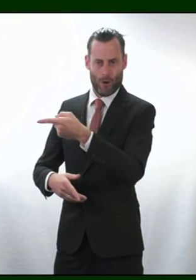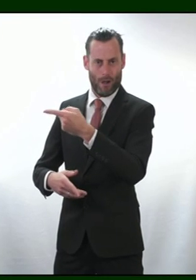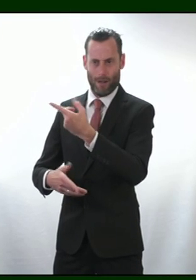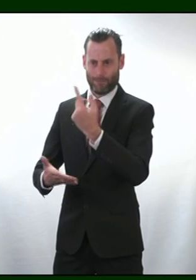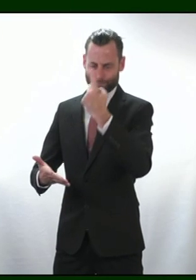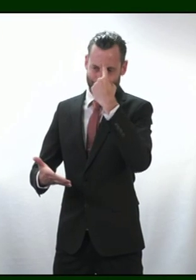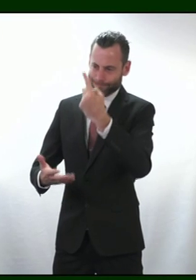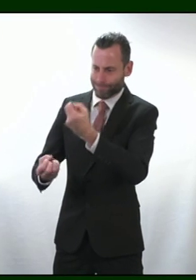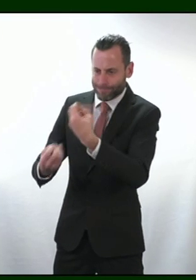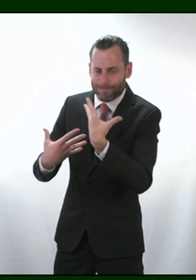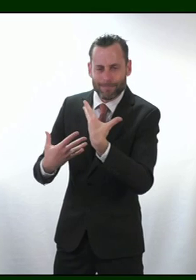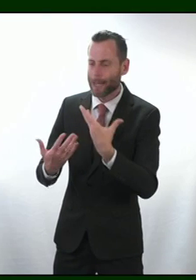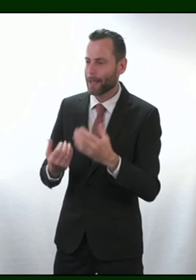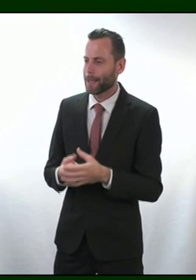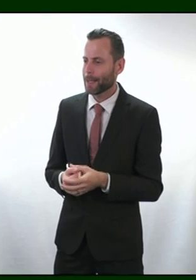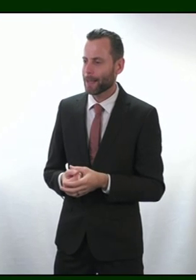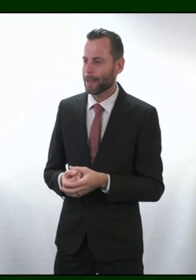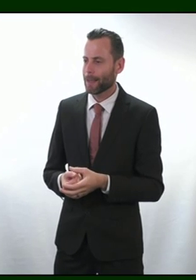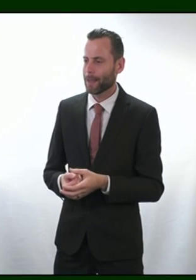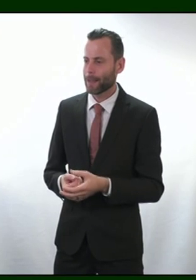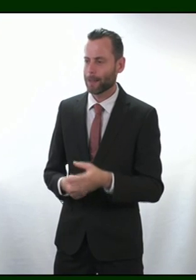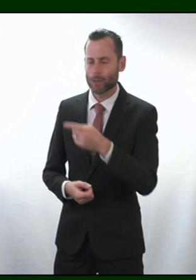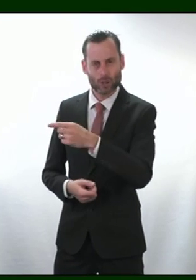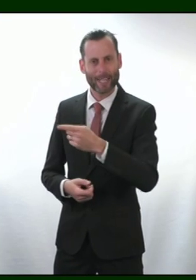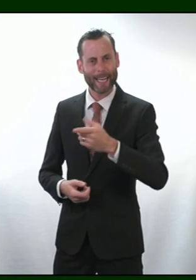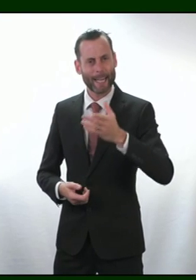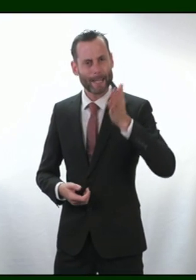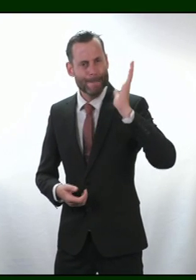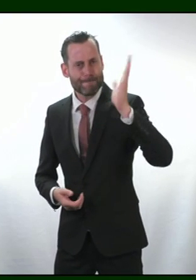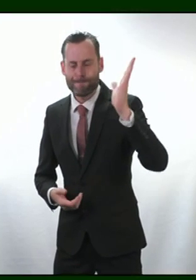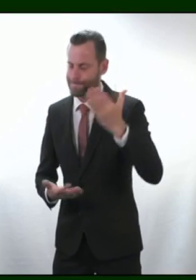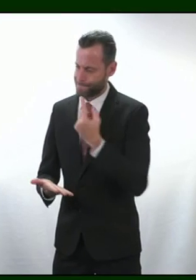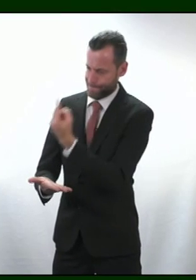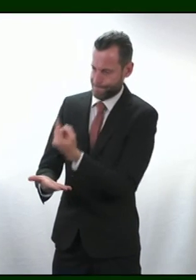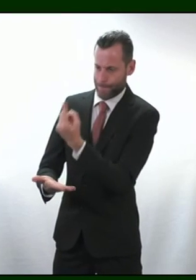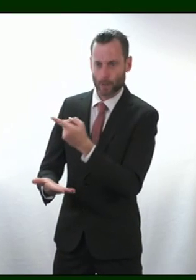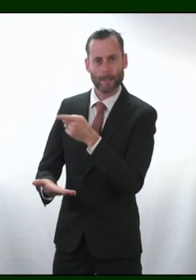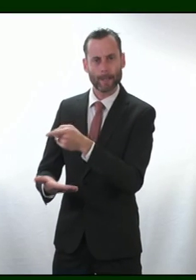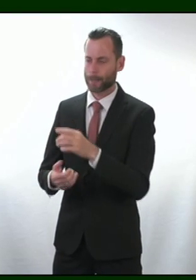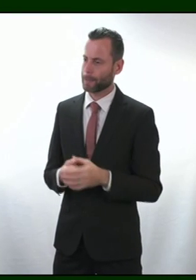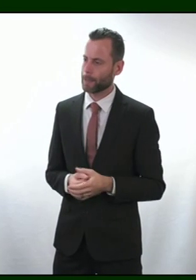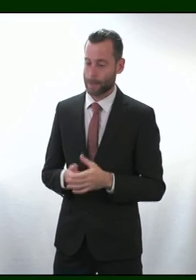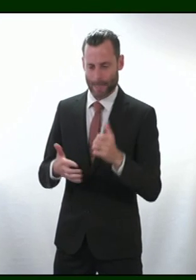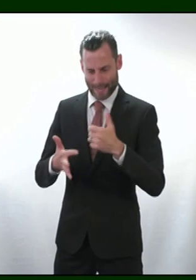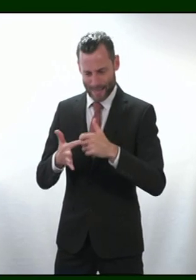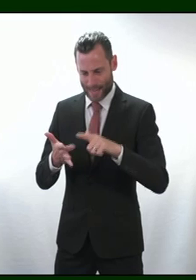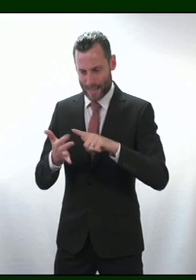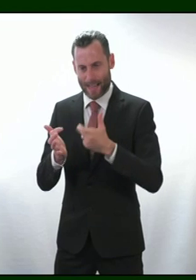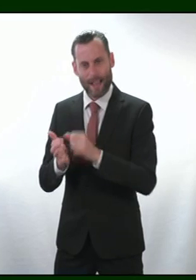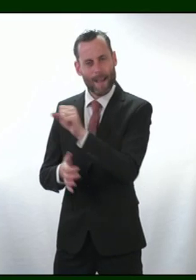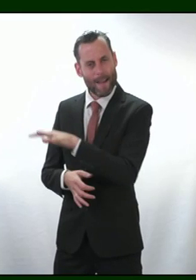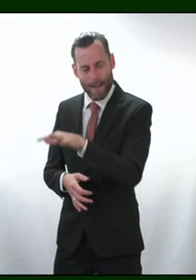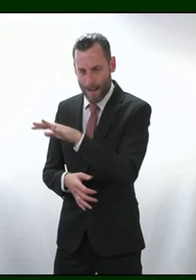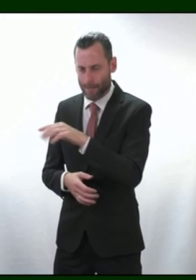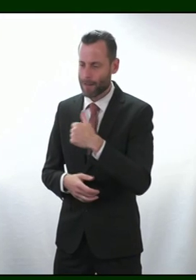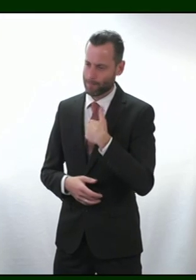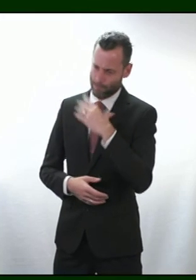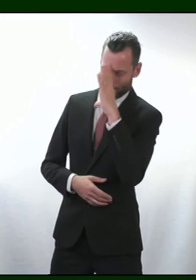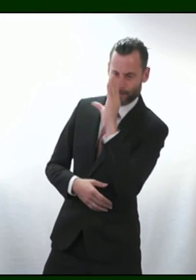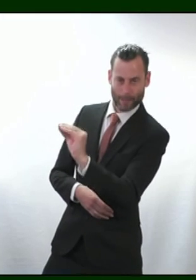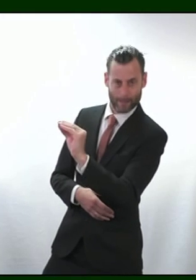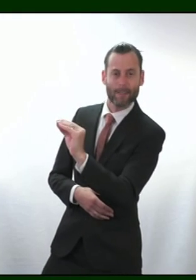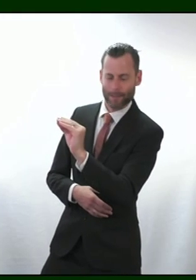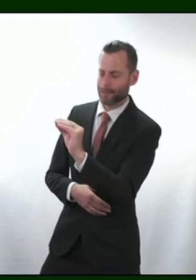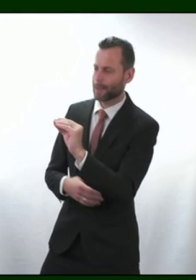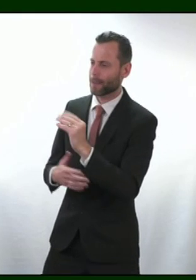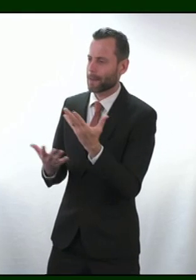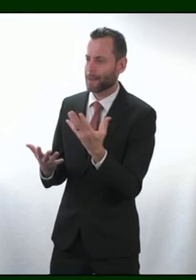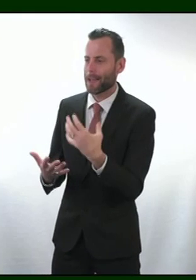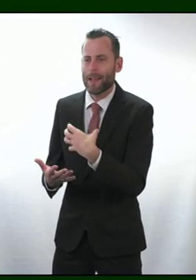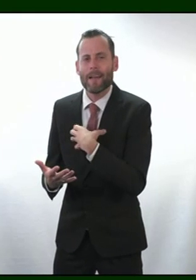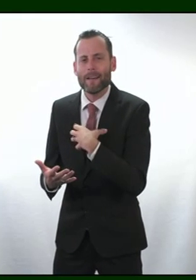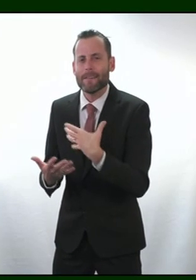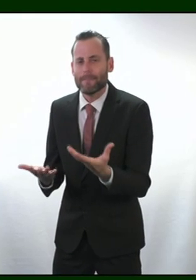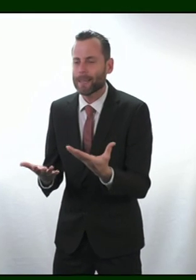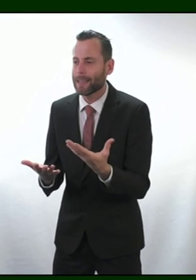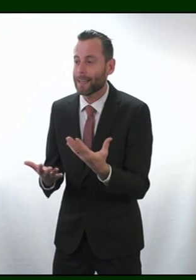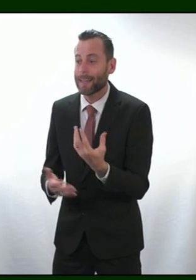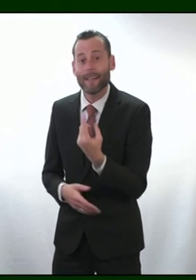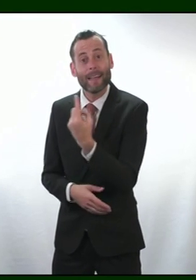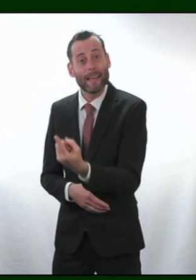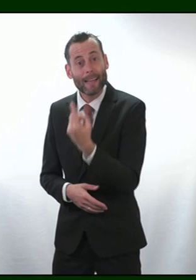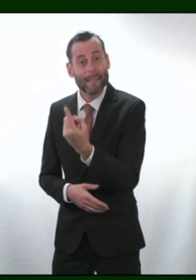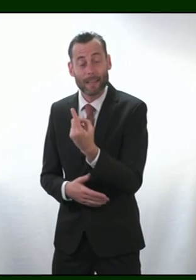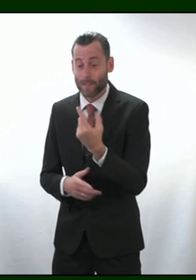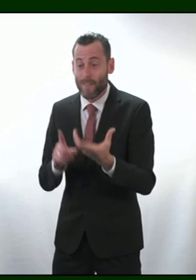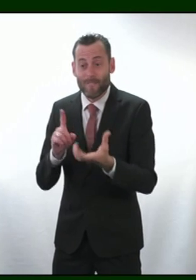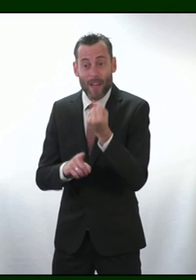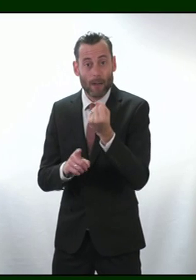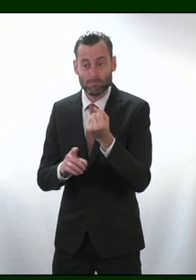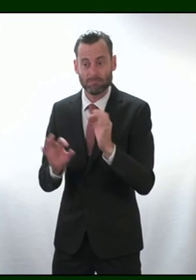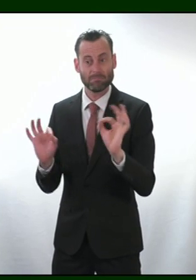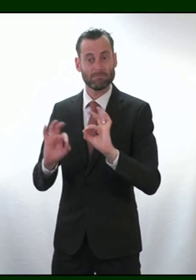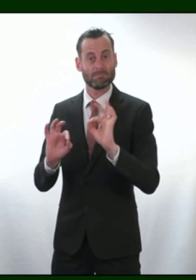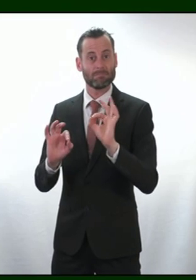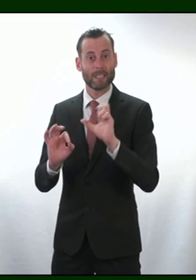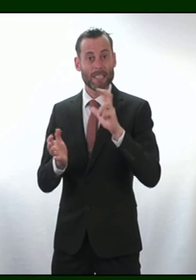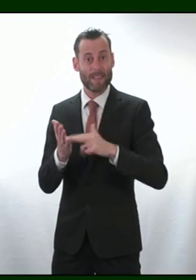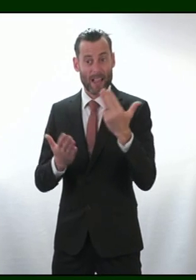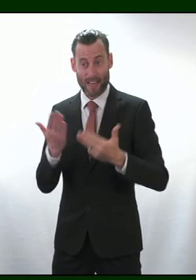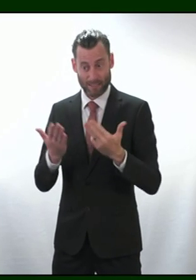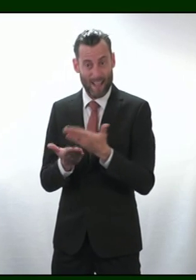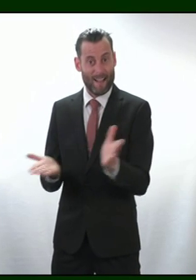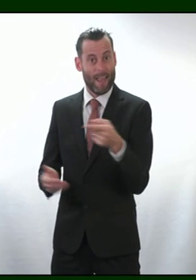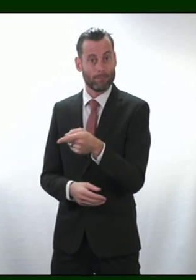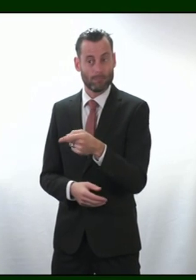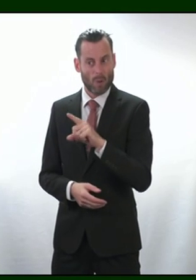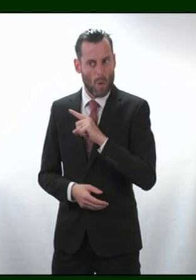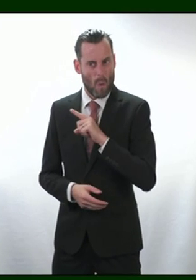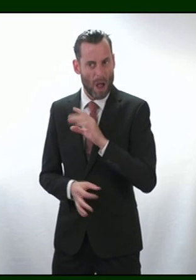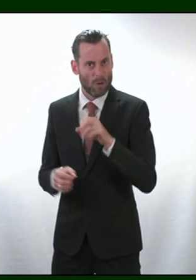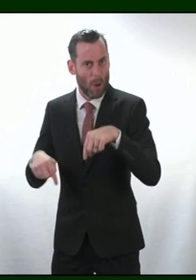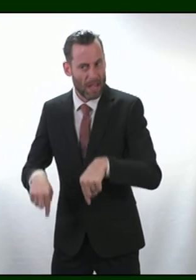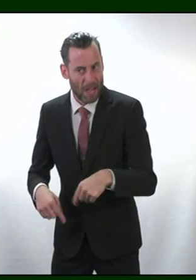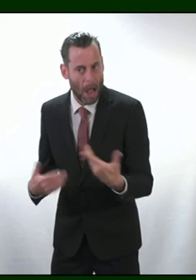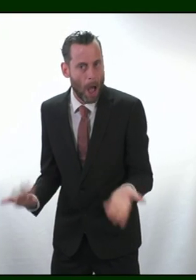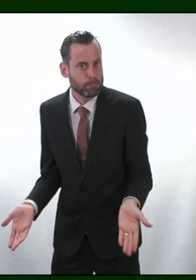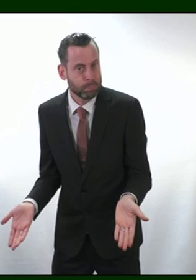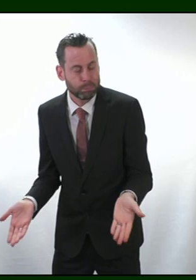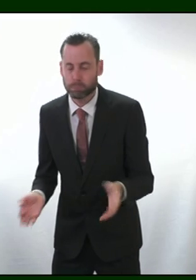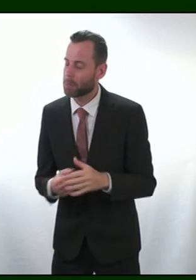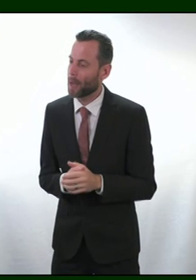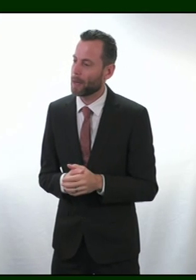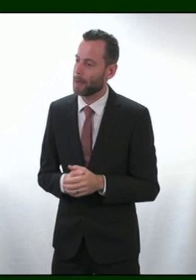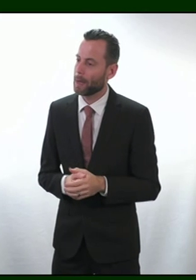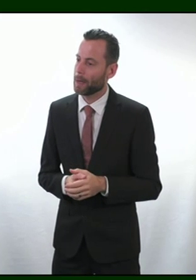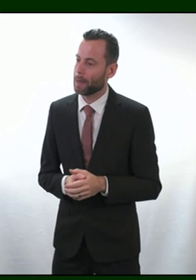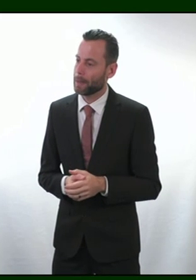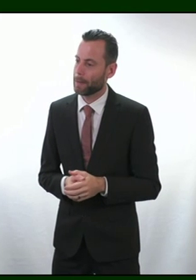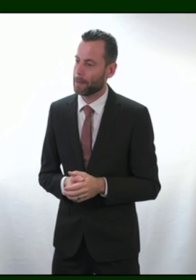She speaks of the constituent Keir, and I can tell her that—allegedly, apparently—he has had a negative test, and I do not know quite why he is not here.